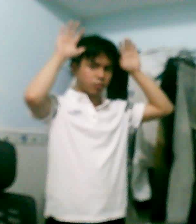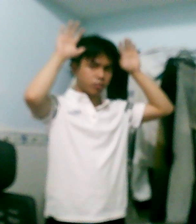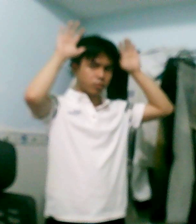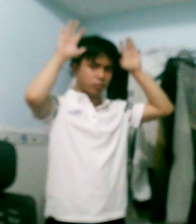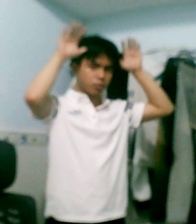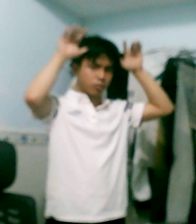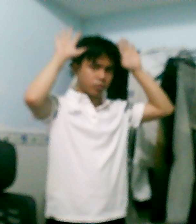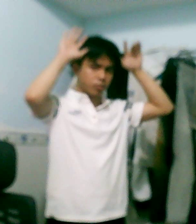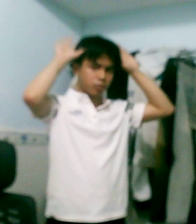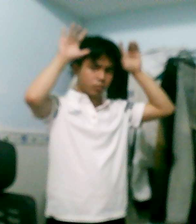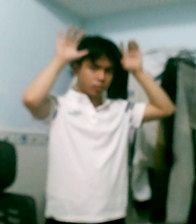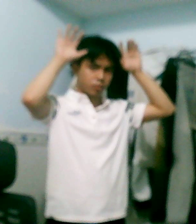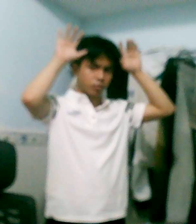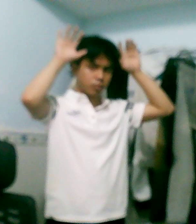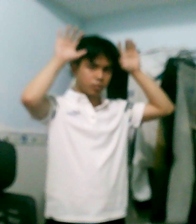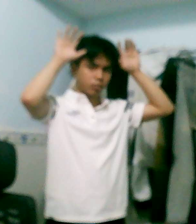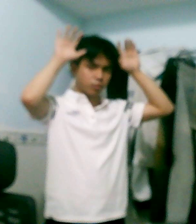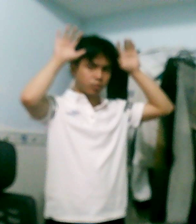cho